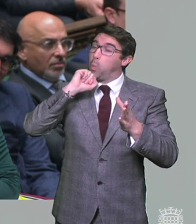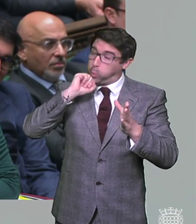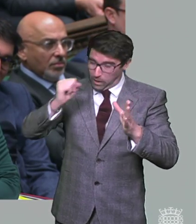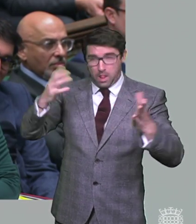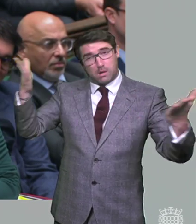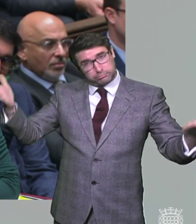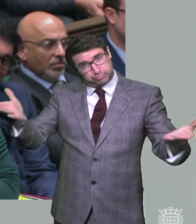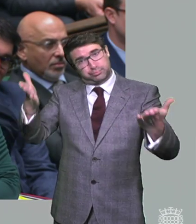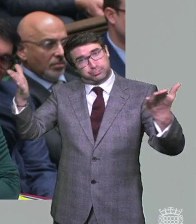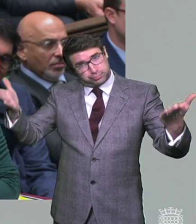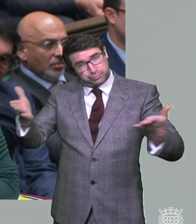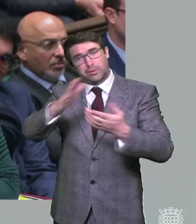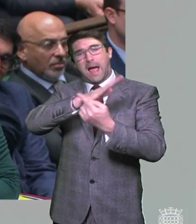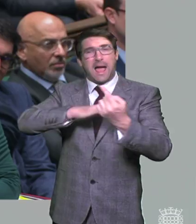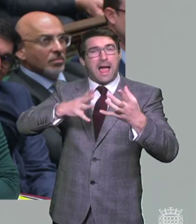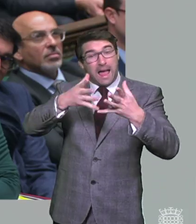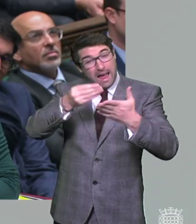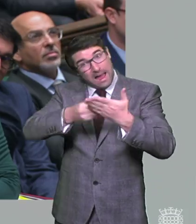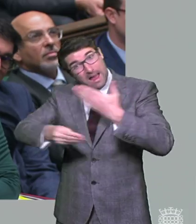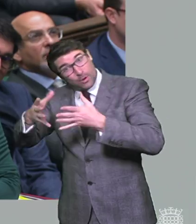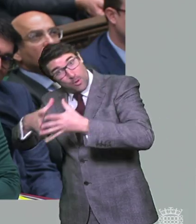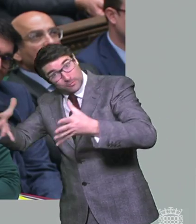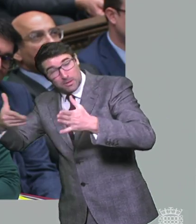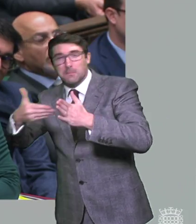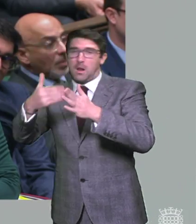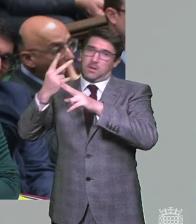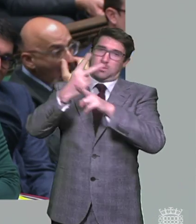We are going to deliver economic growth in an environmentally friendly way.